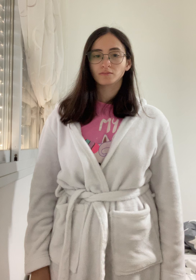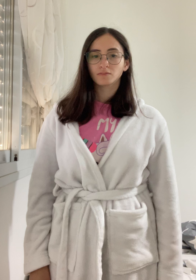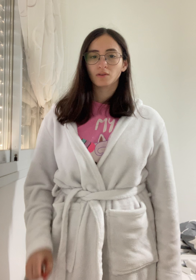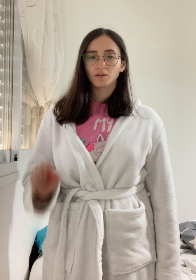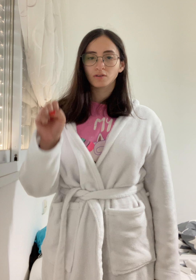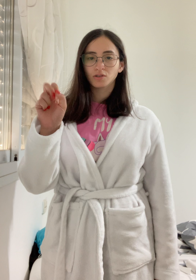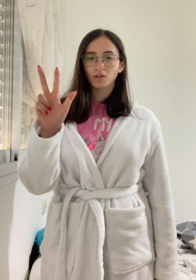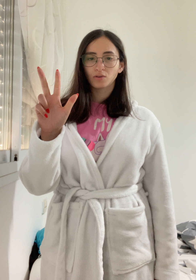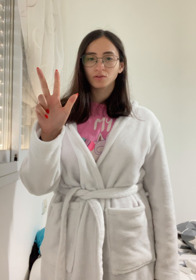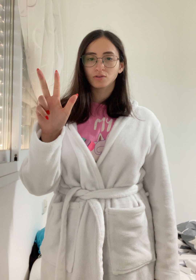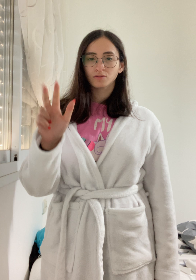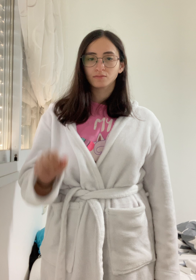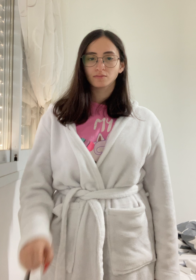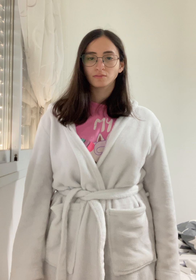שלוש